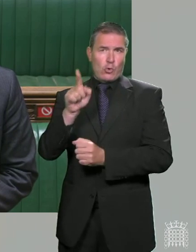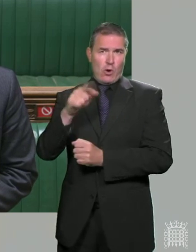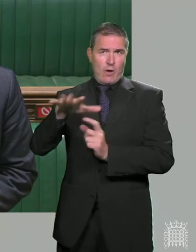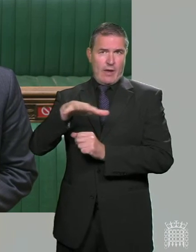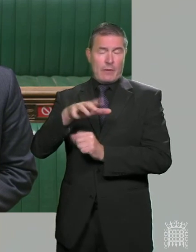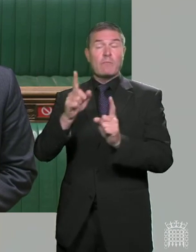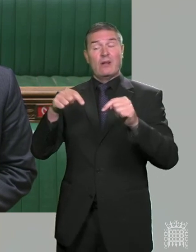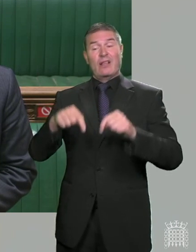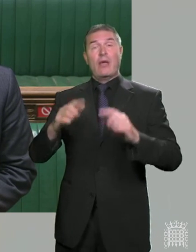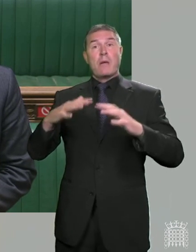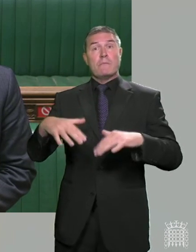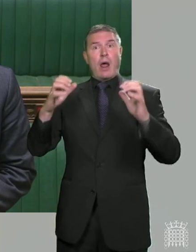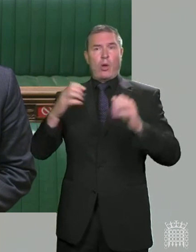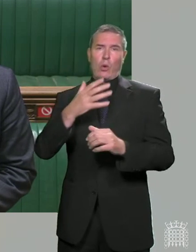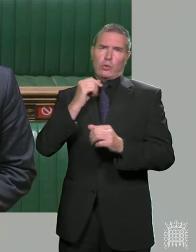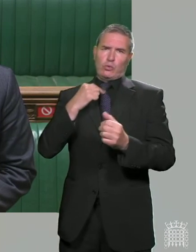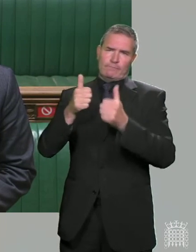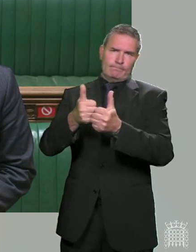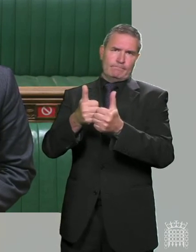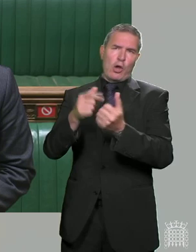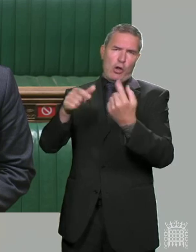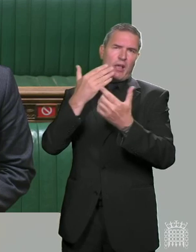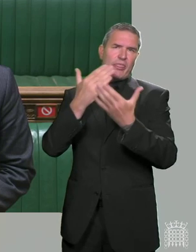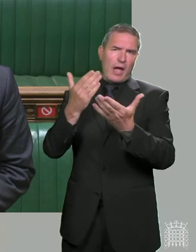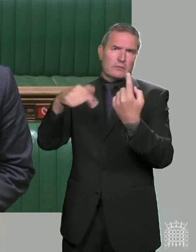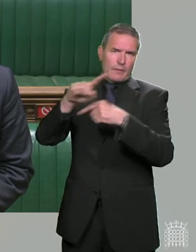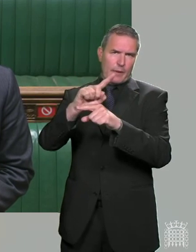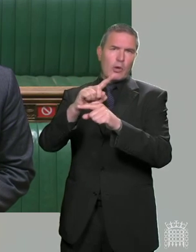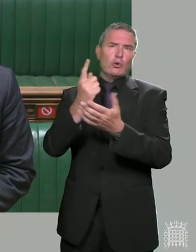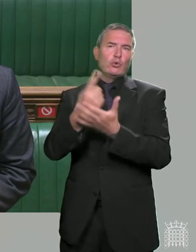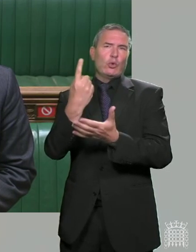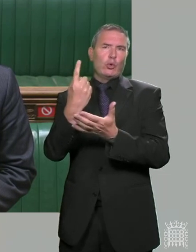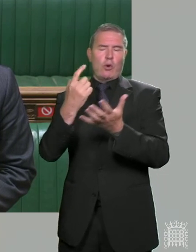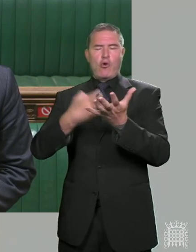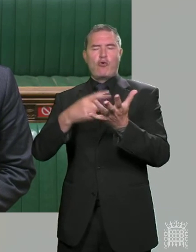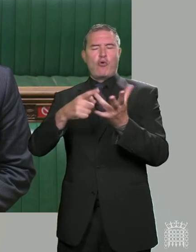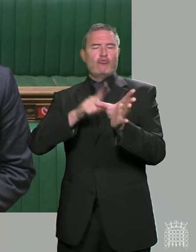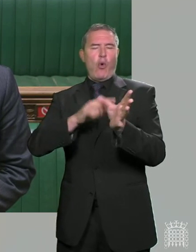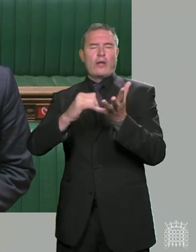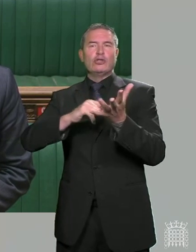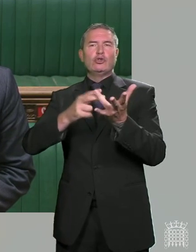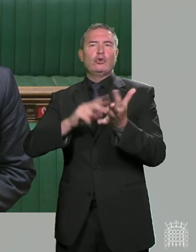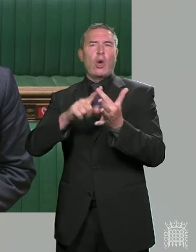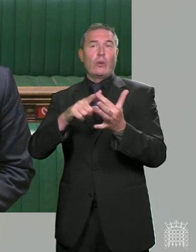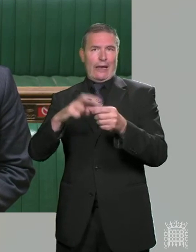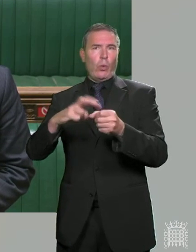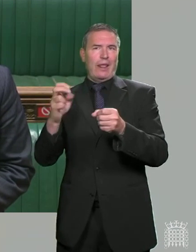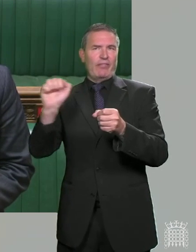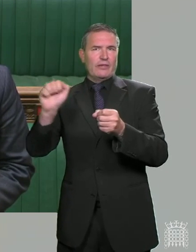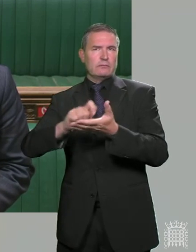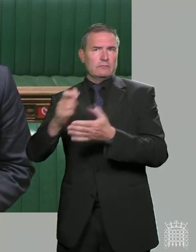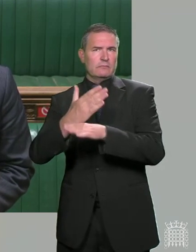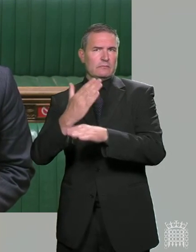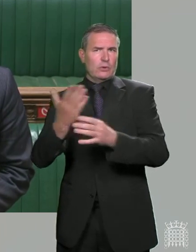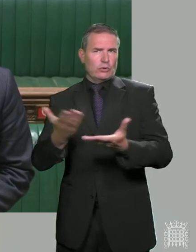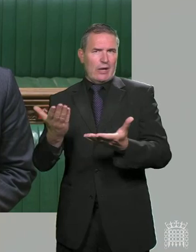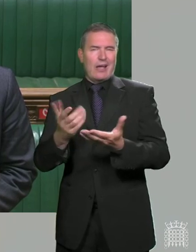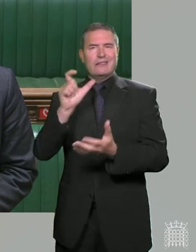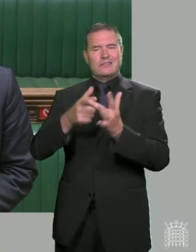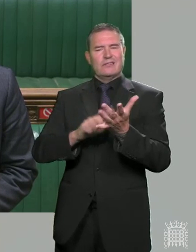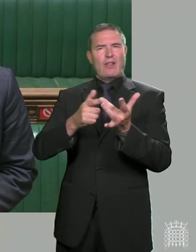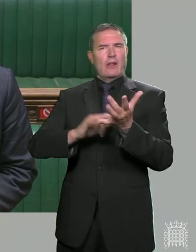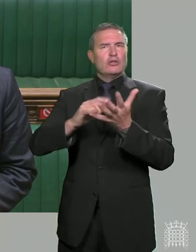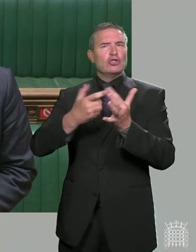I am sure that the House will wish to join me in offering our thanks and best wishes to Sir Roy Stone, who is leaving the Government Chief Whip’s office and the civil service.